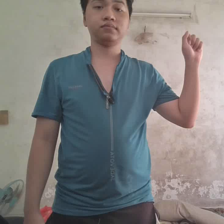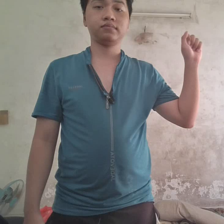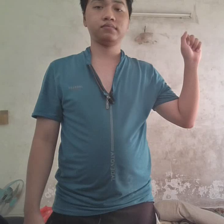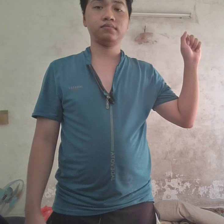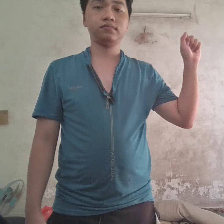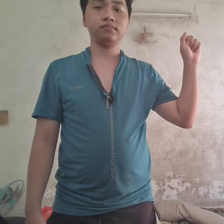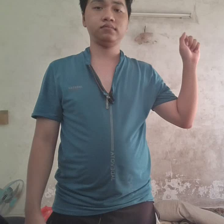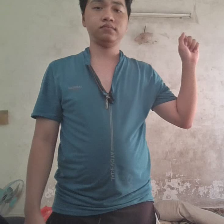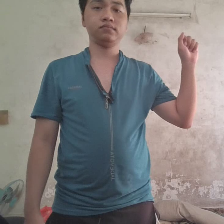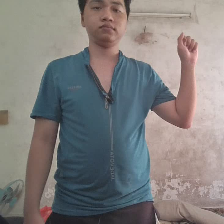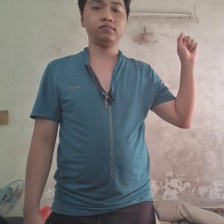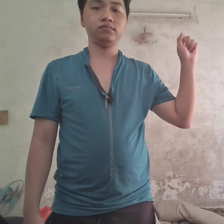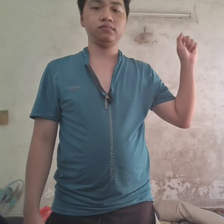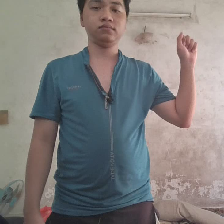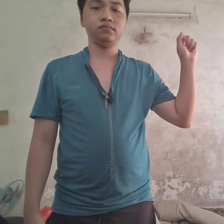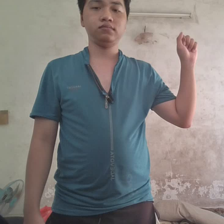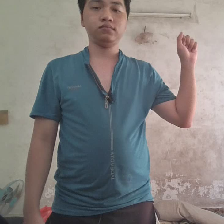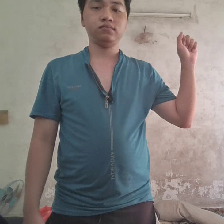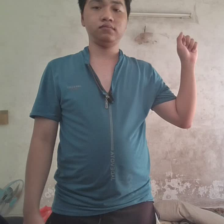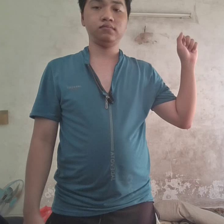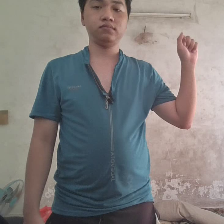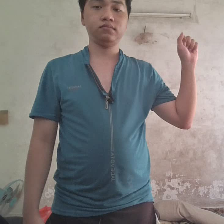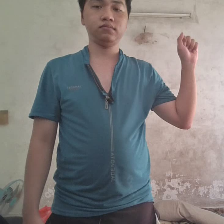a